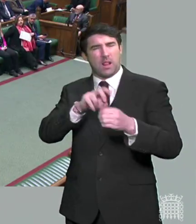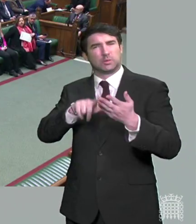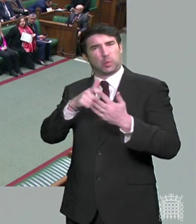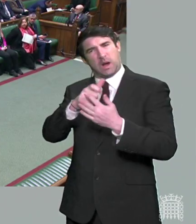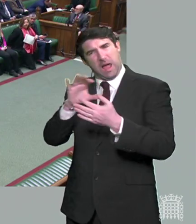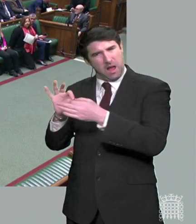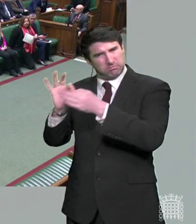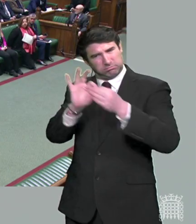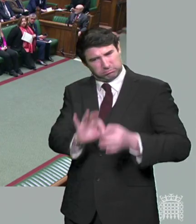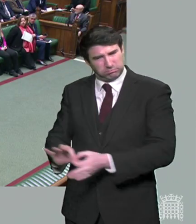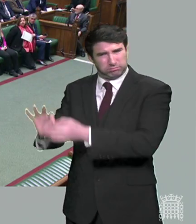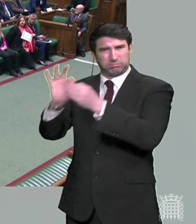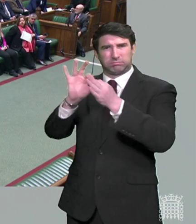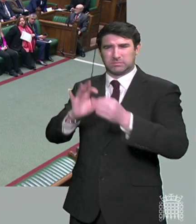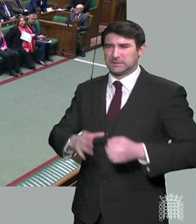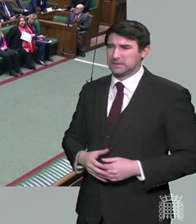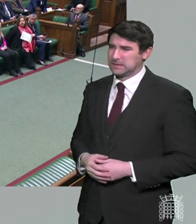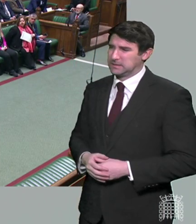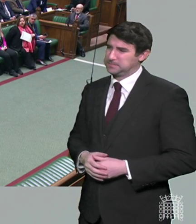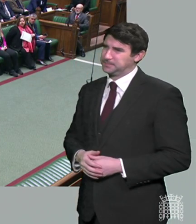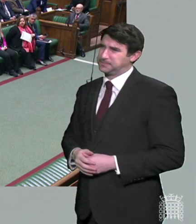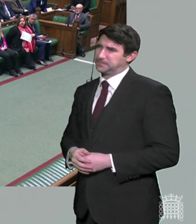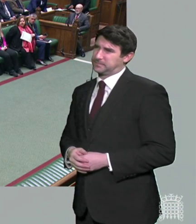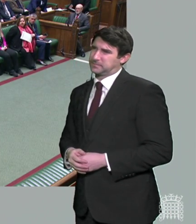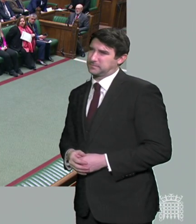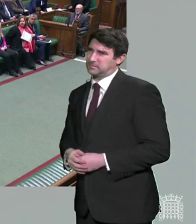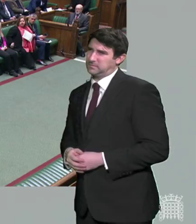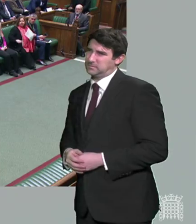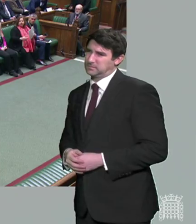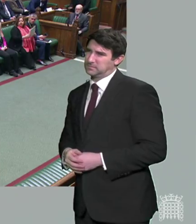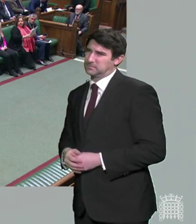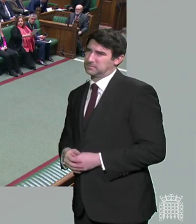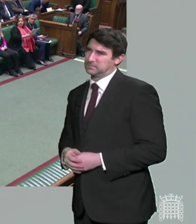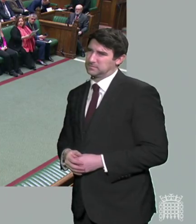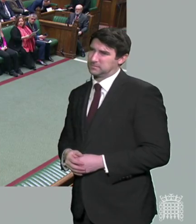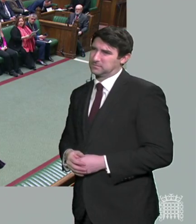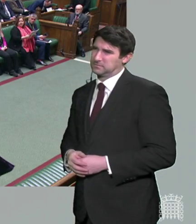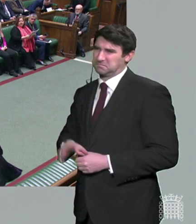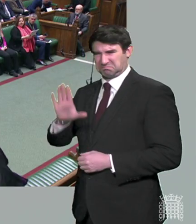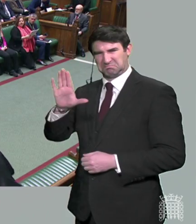I thank the honourable Lady for her question. She should be very careful in citing polling about former referendums.